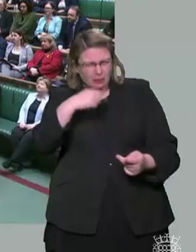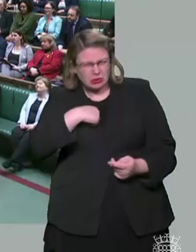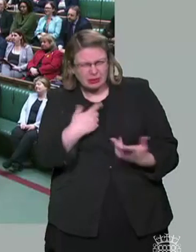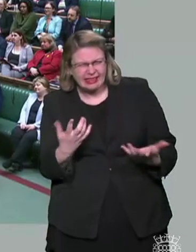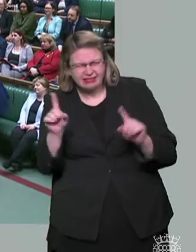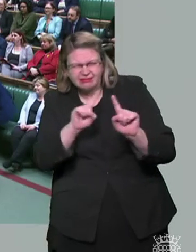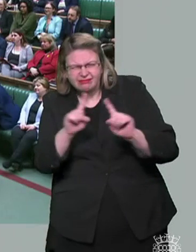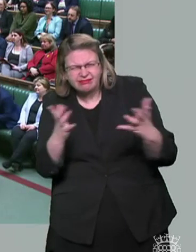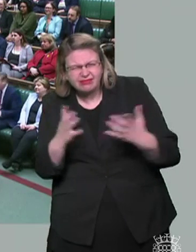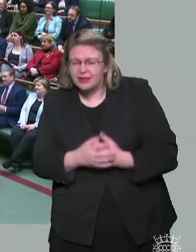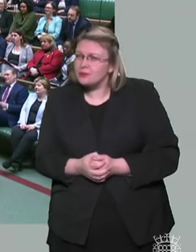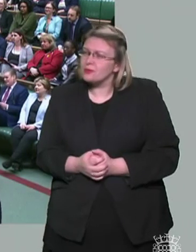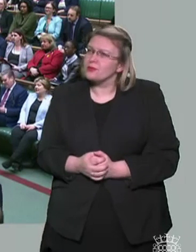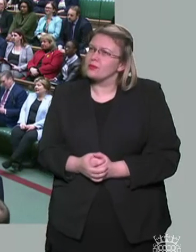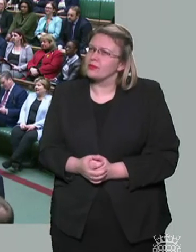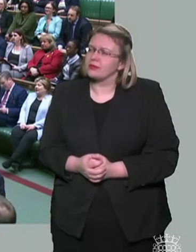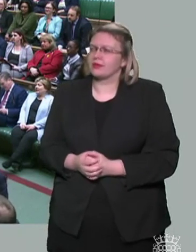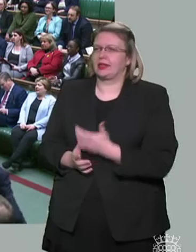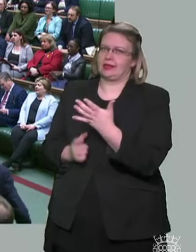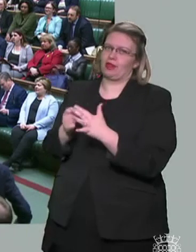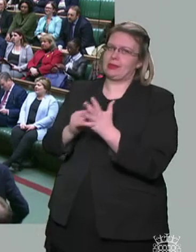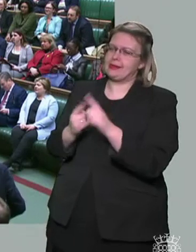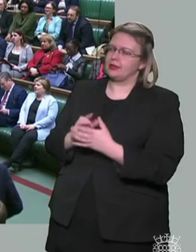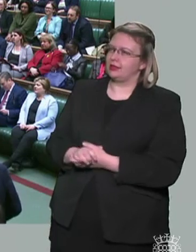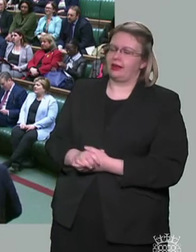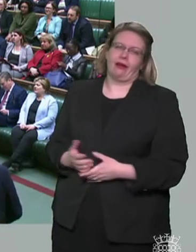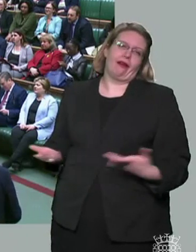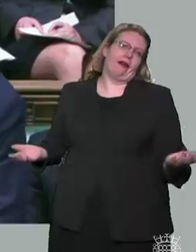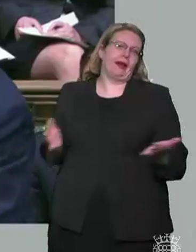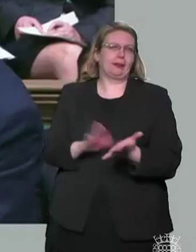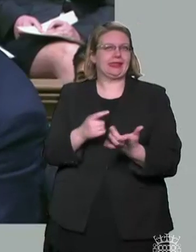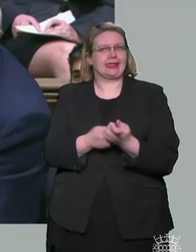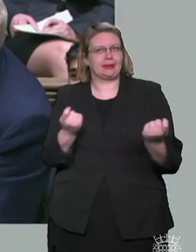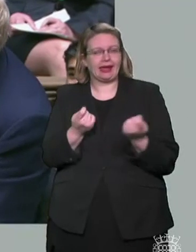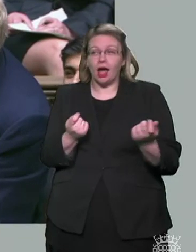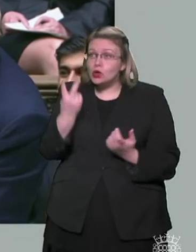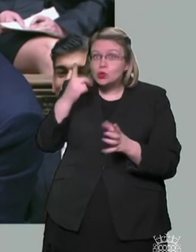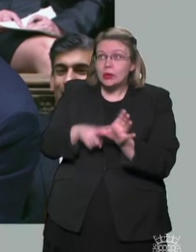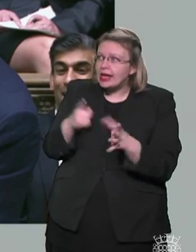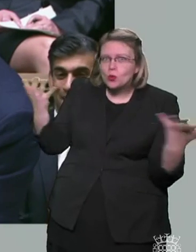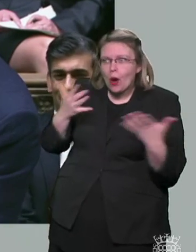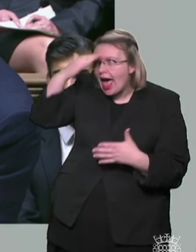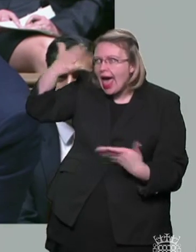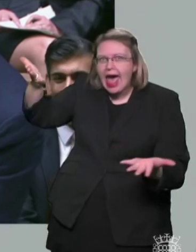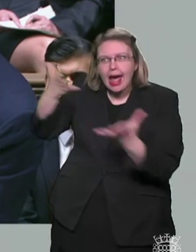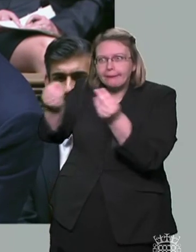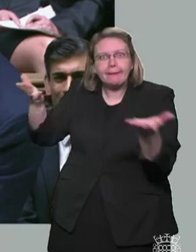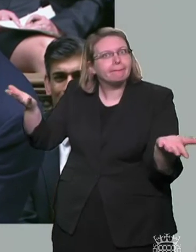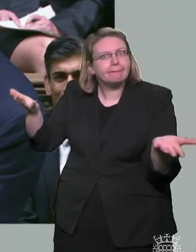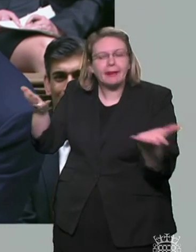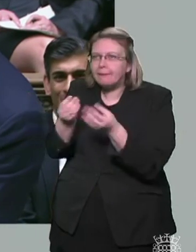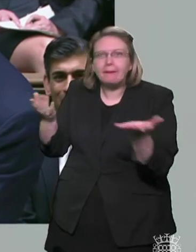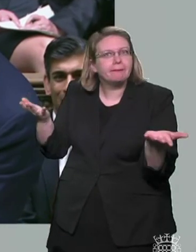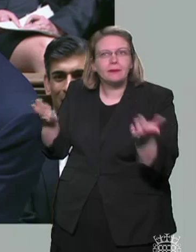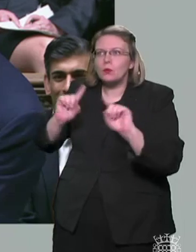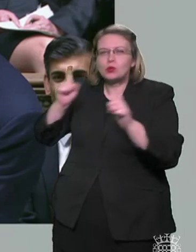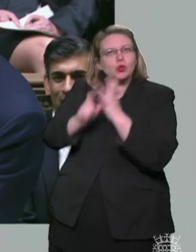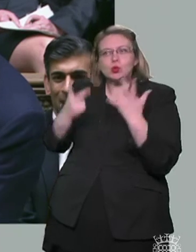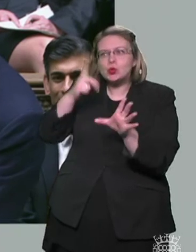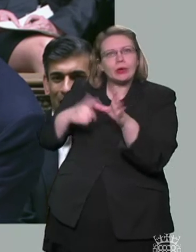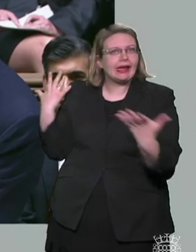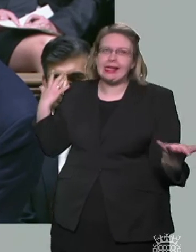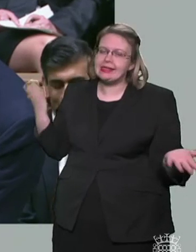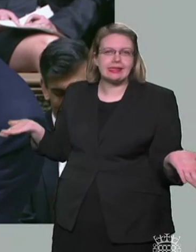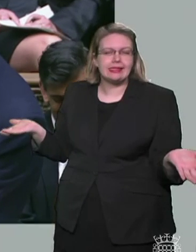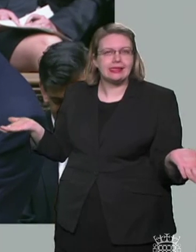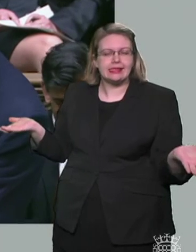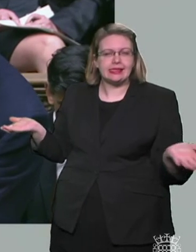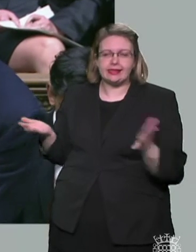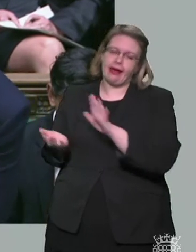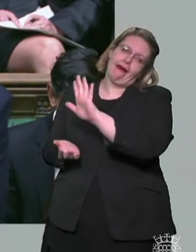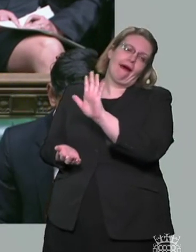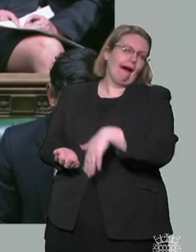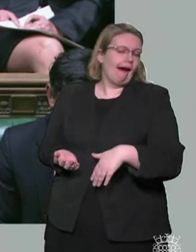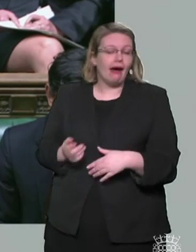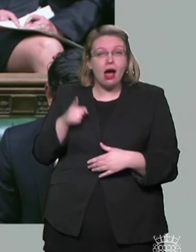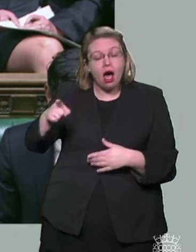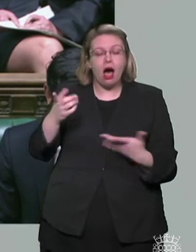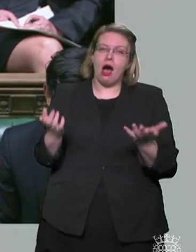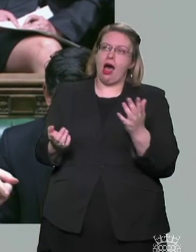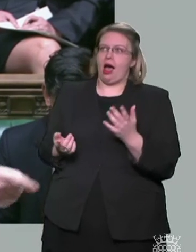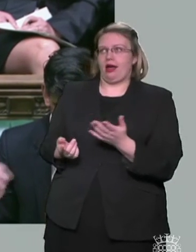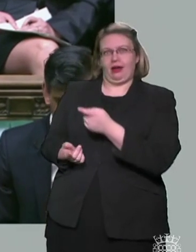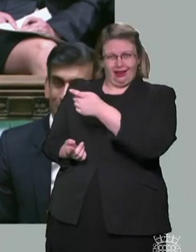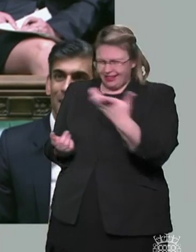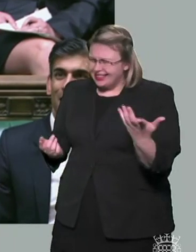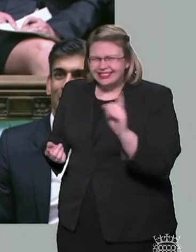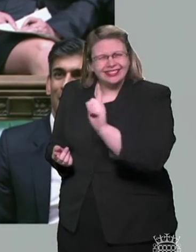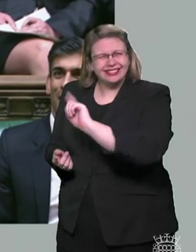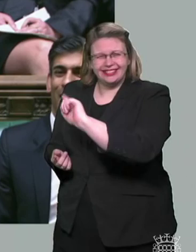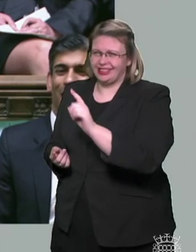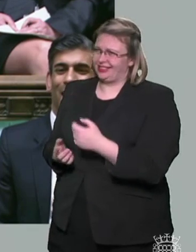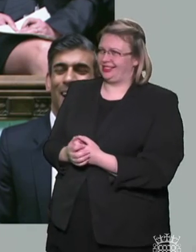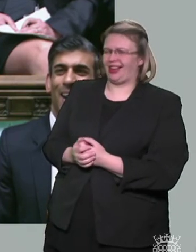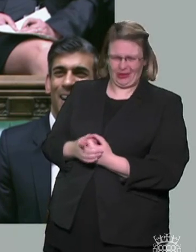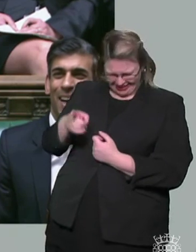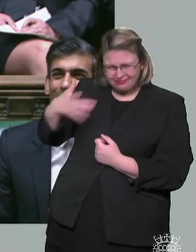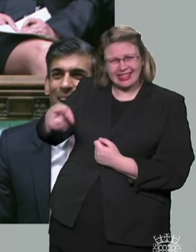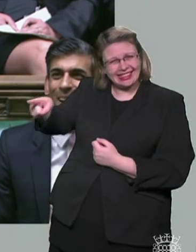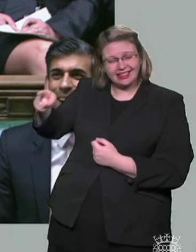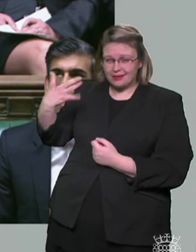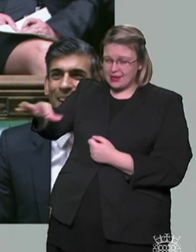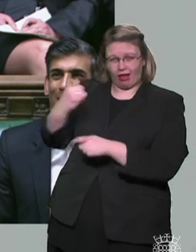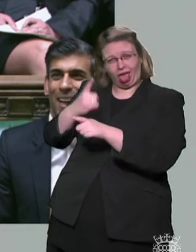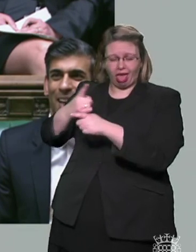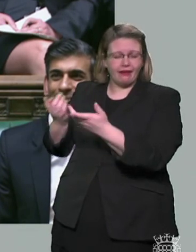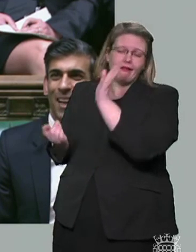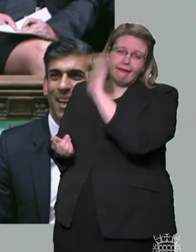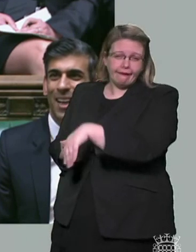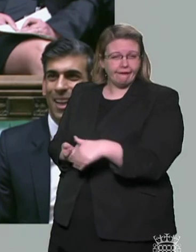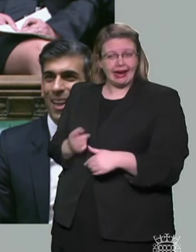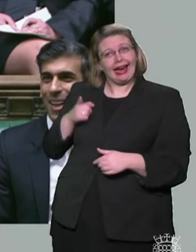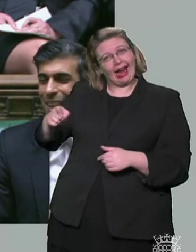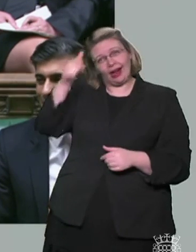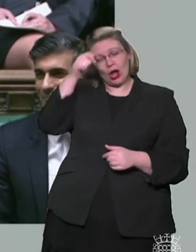I do not know where the right honourable and learned Gentleman has been for the past two years, but even by the standards— Yes, he has.